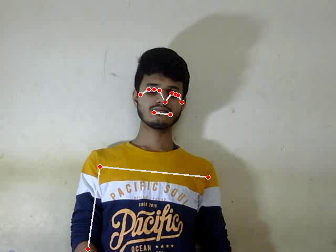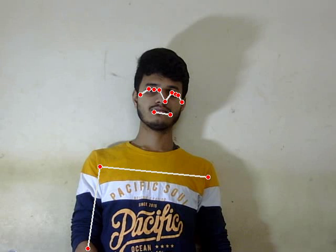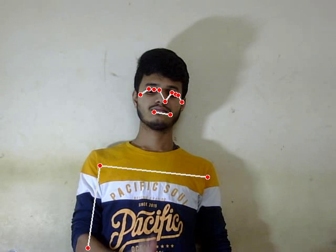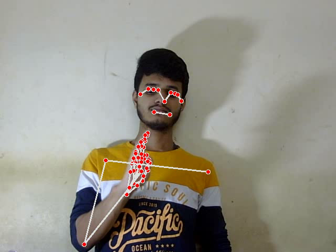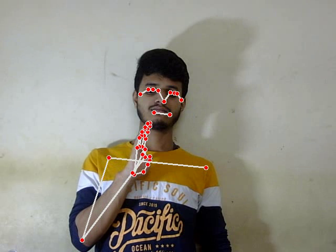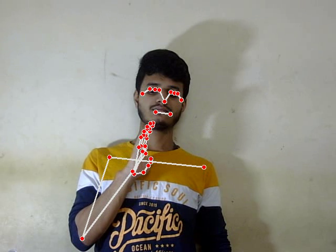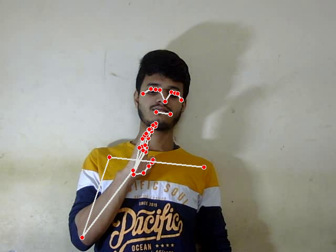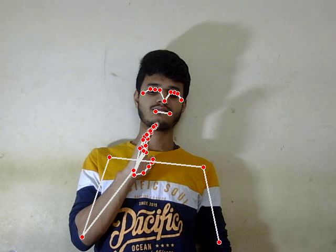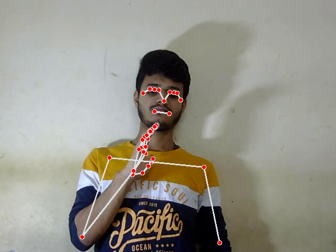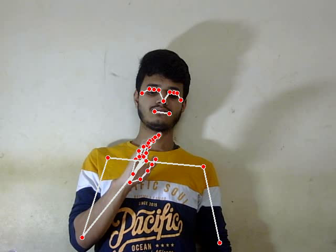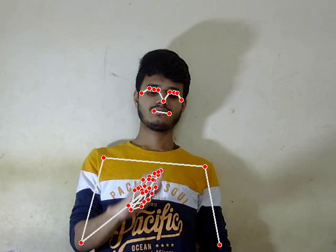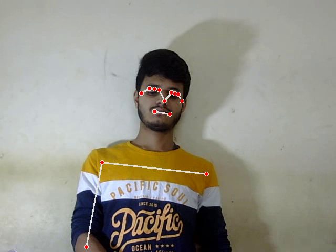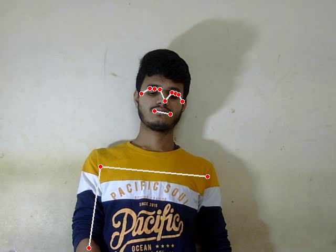fine